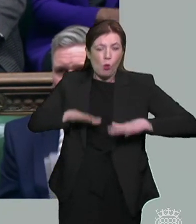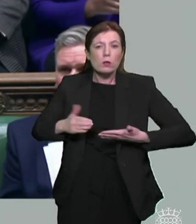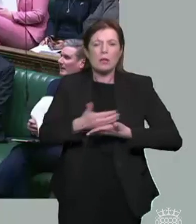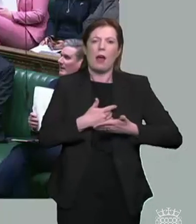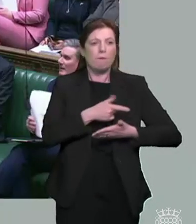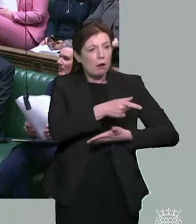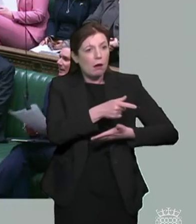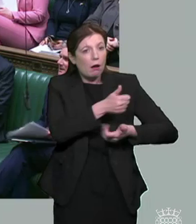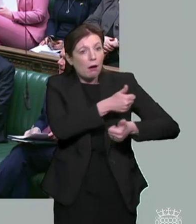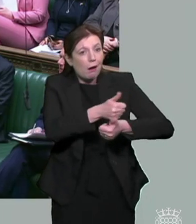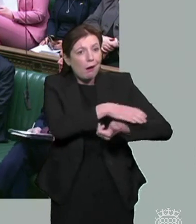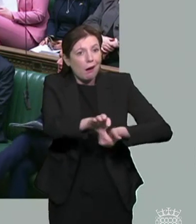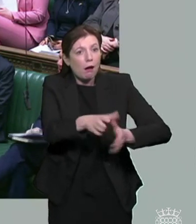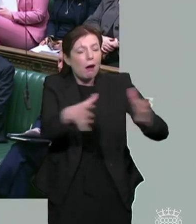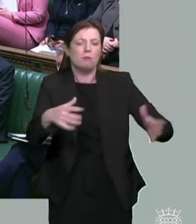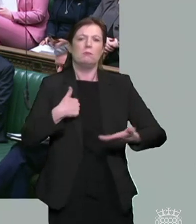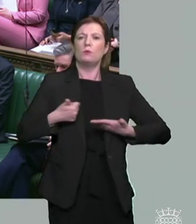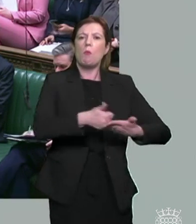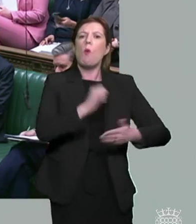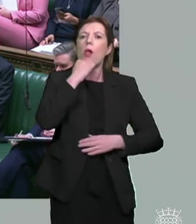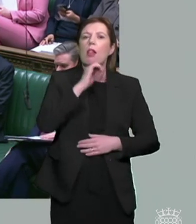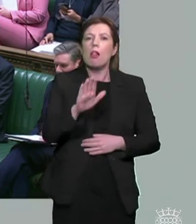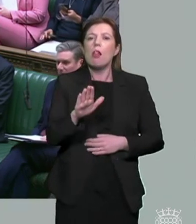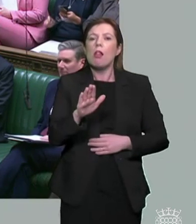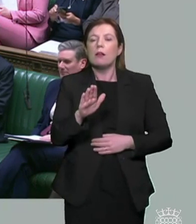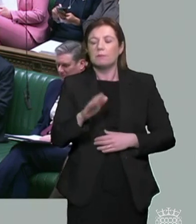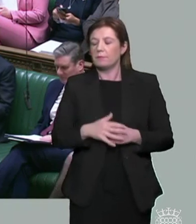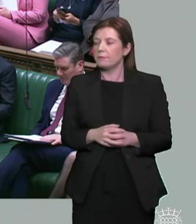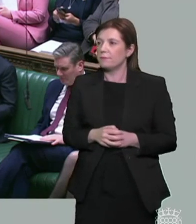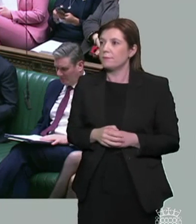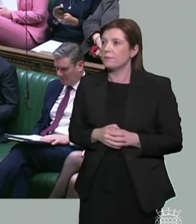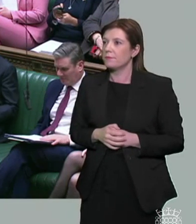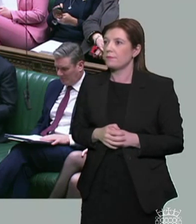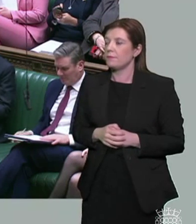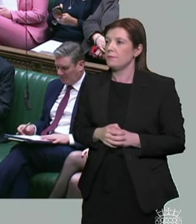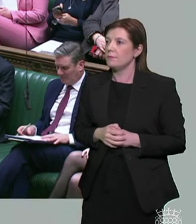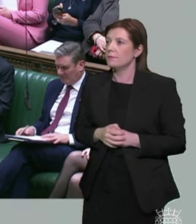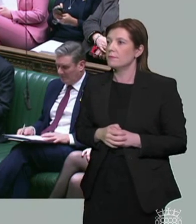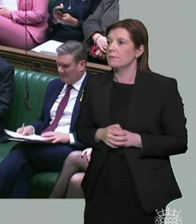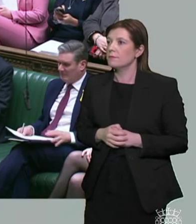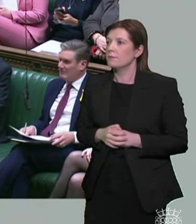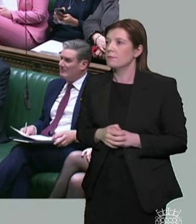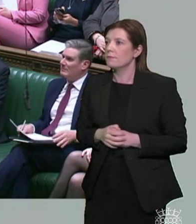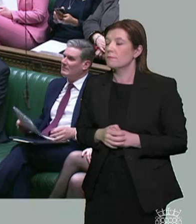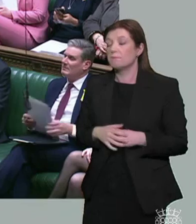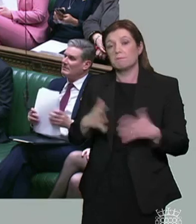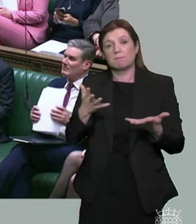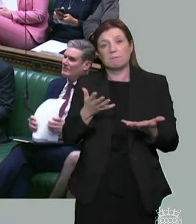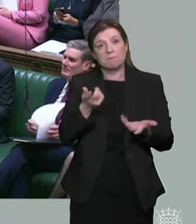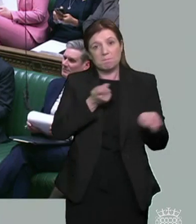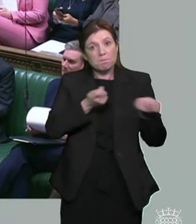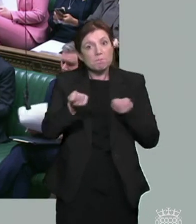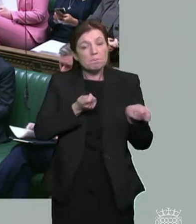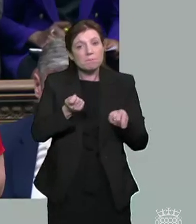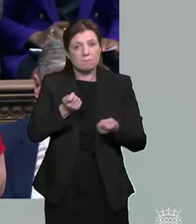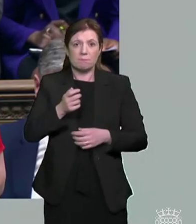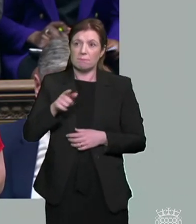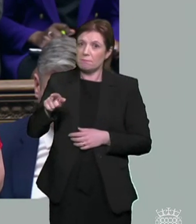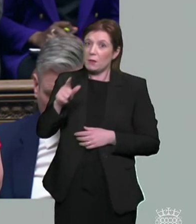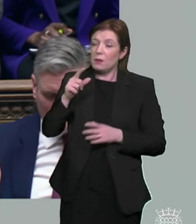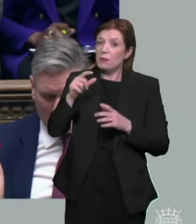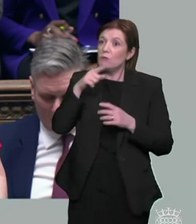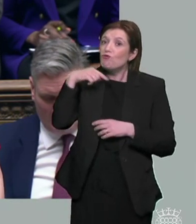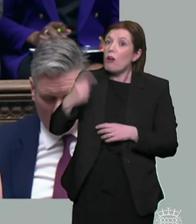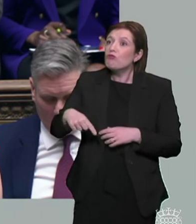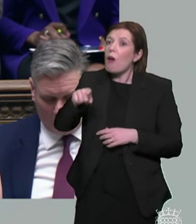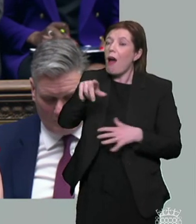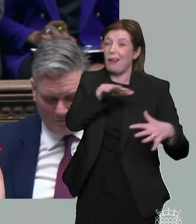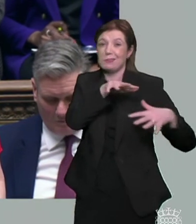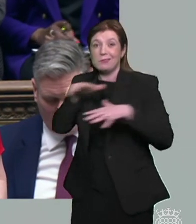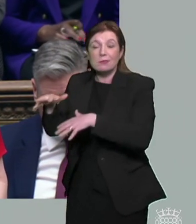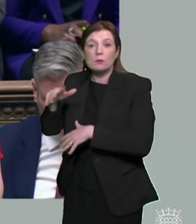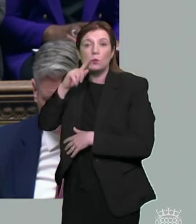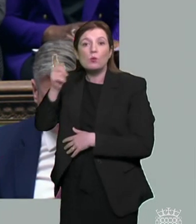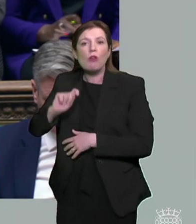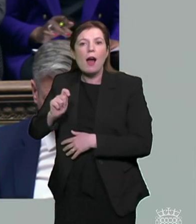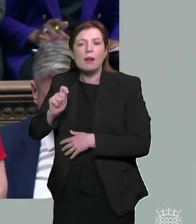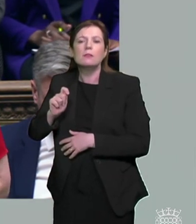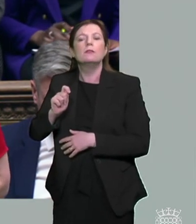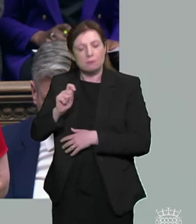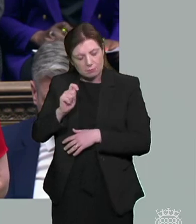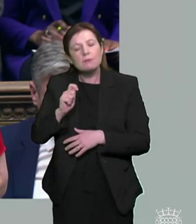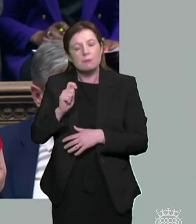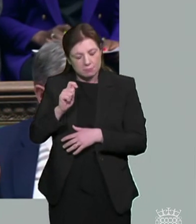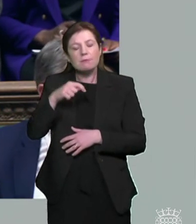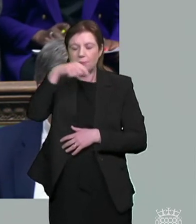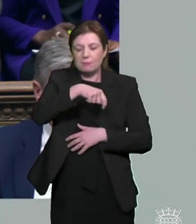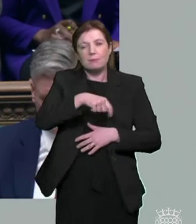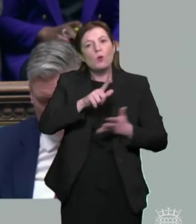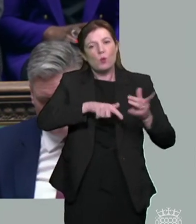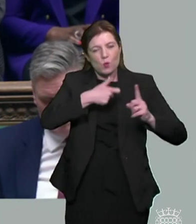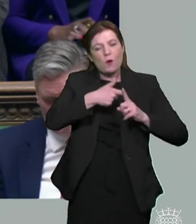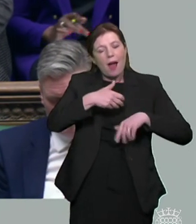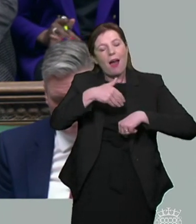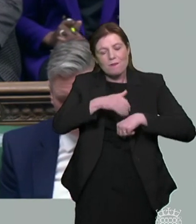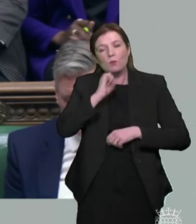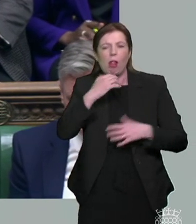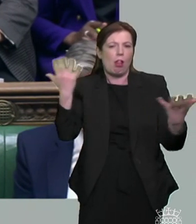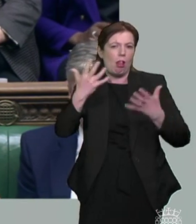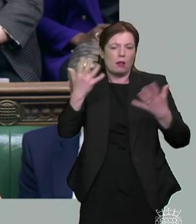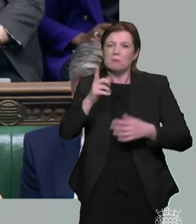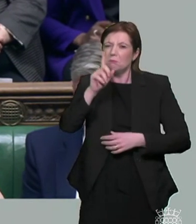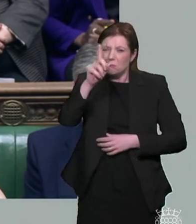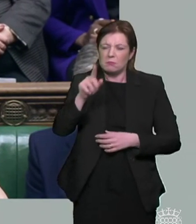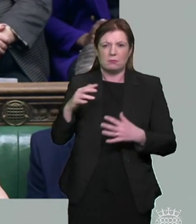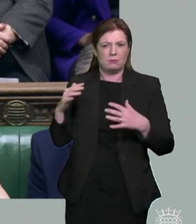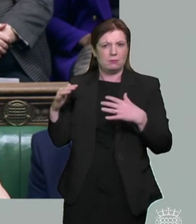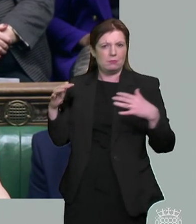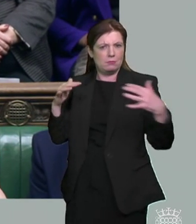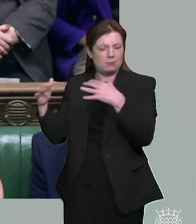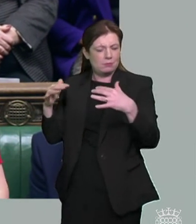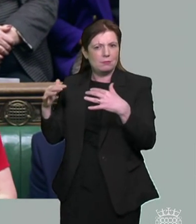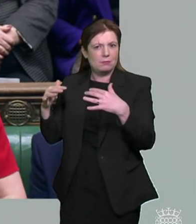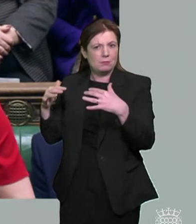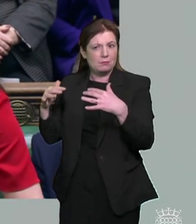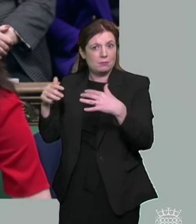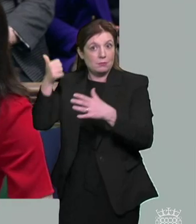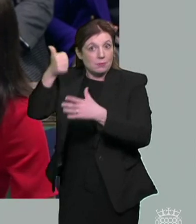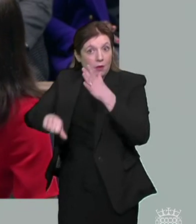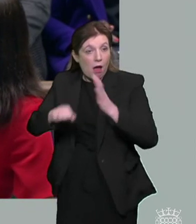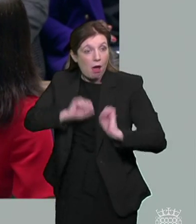The tremors following Putin’s aggression will impact Britain, including economically, but the cost of living crisis predates Putin’s attack on Ukraine.